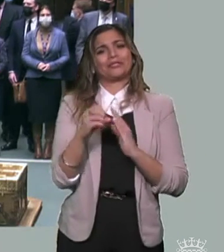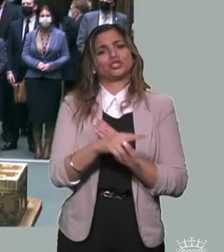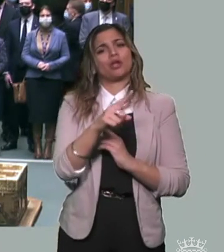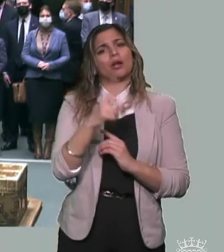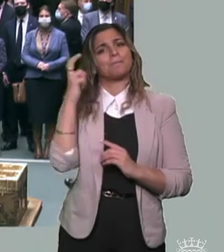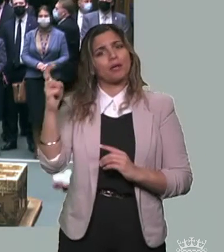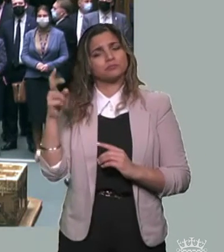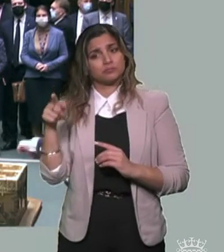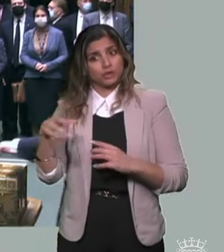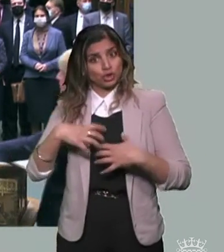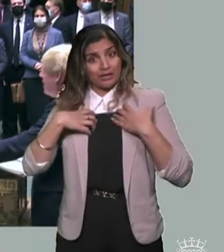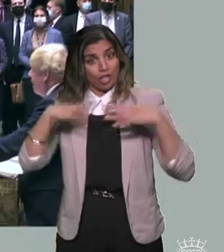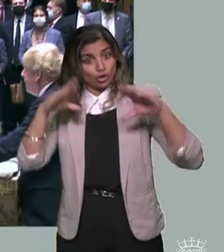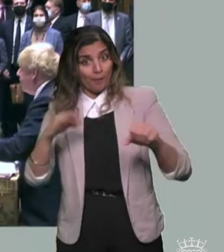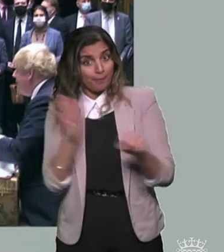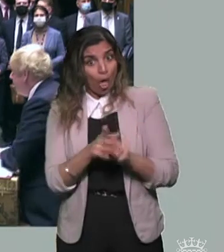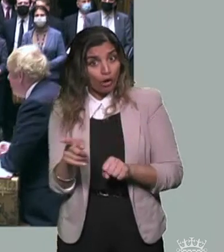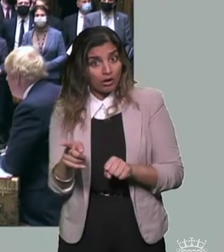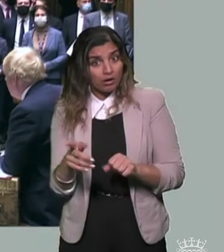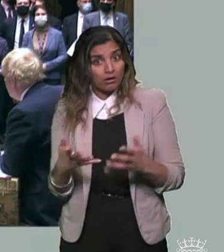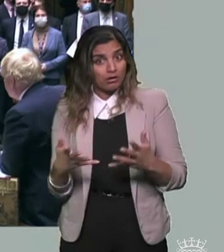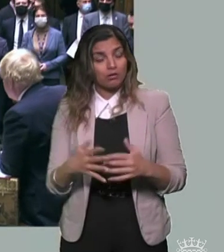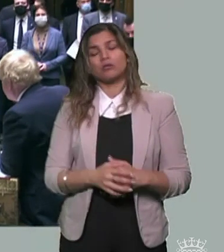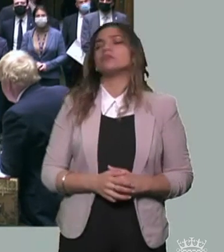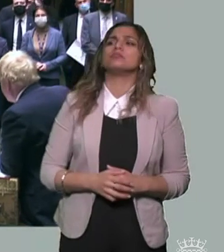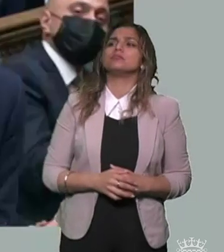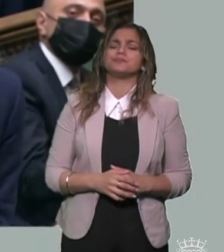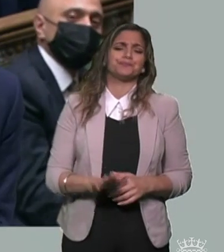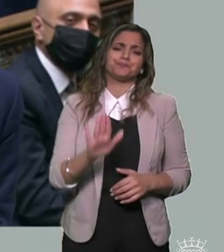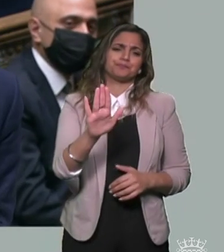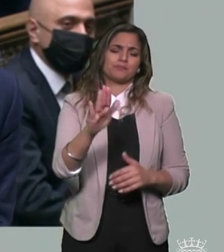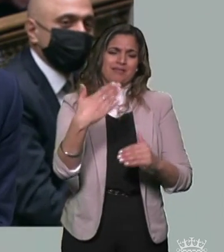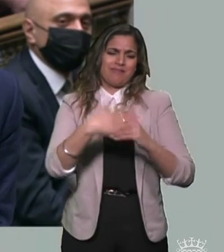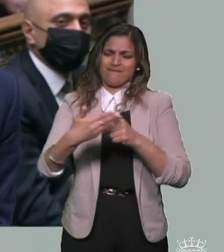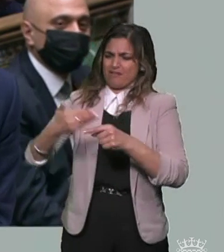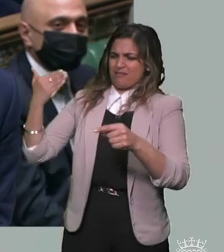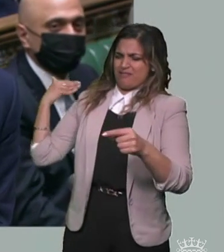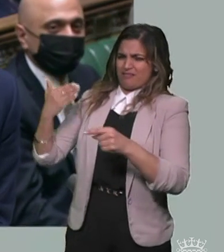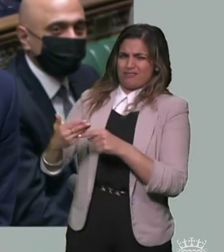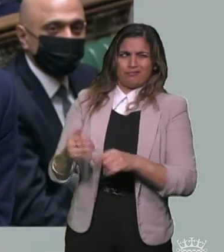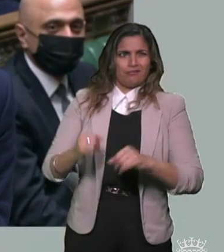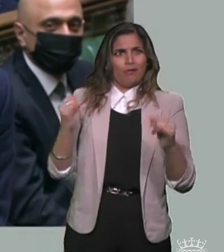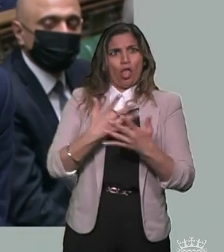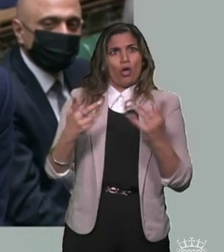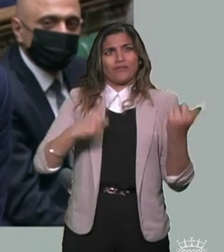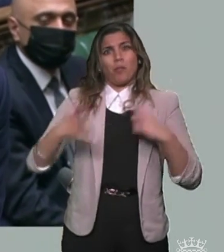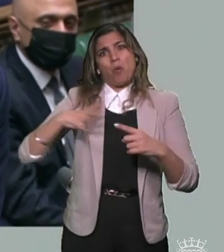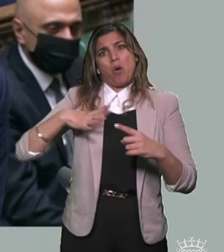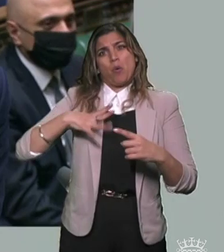There has never in the history of this country been such a bonanza for buses.